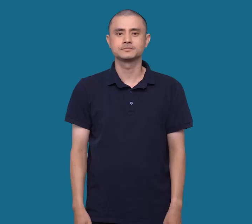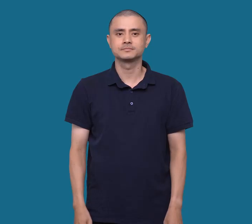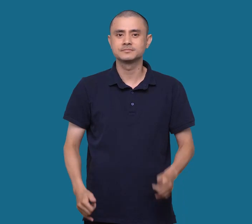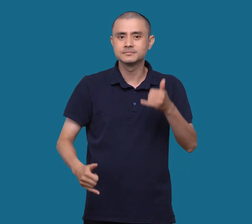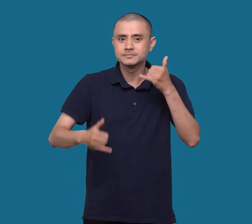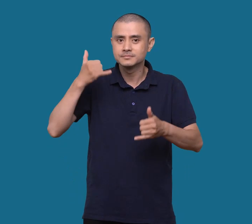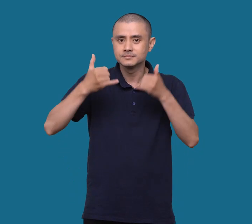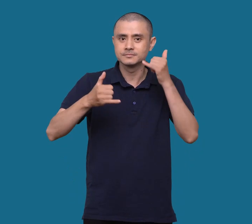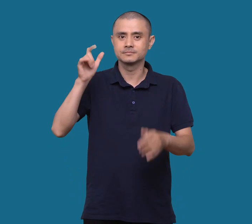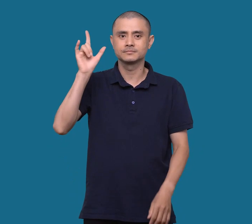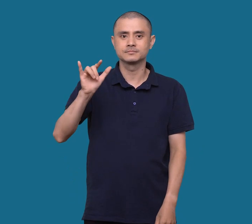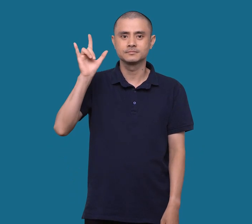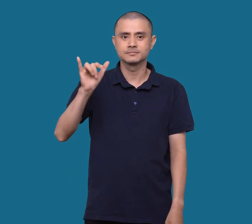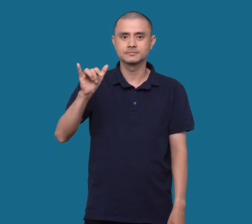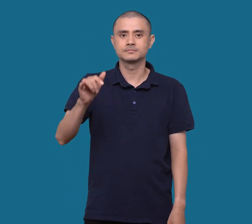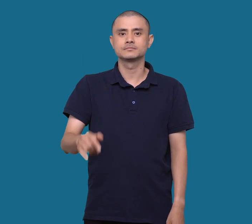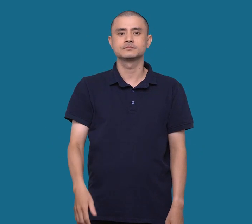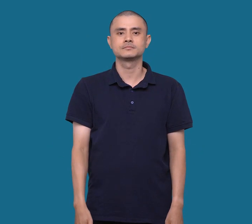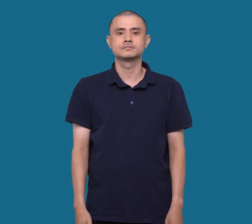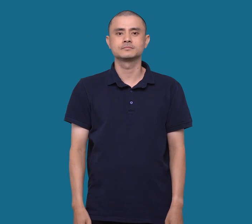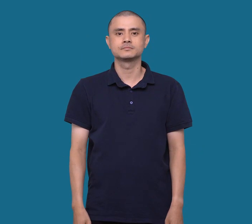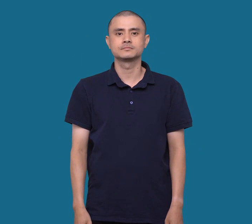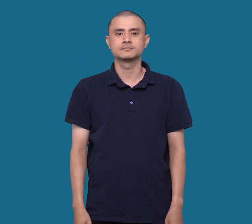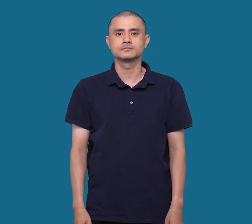mỳ ý